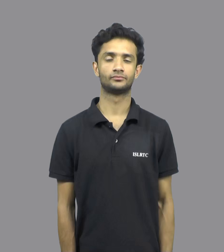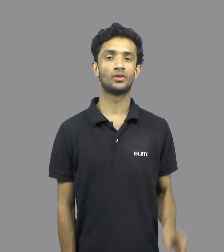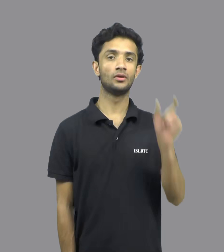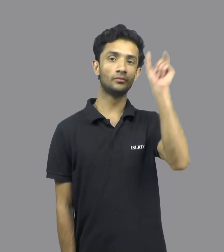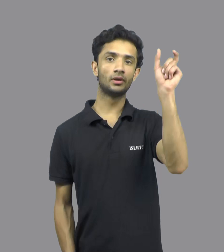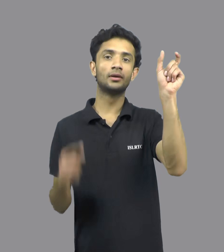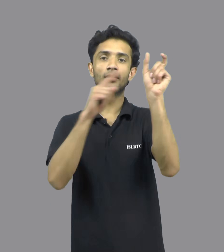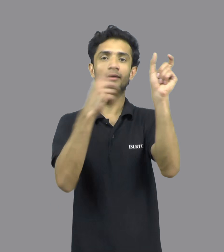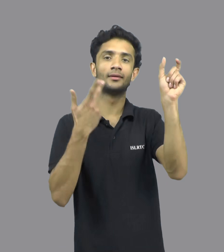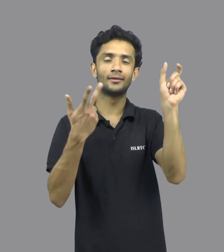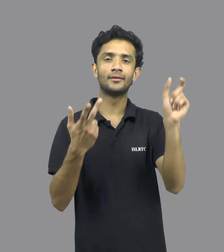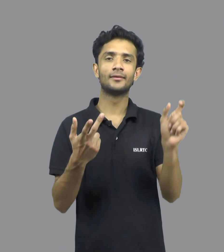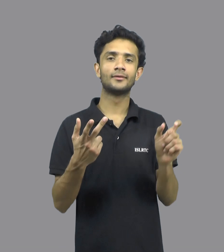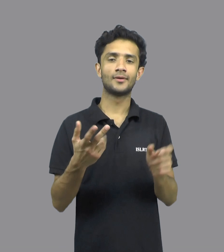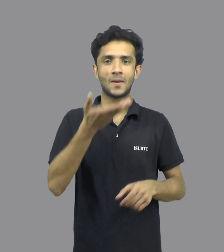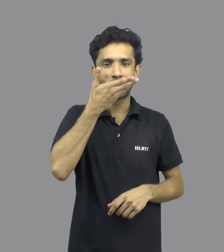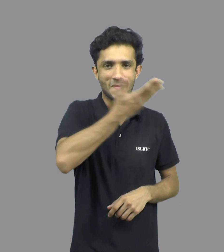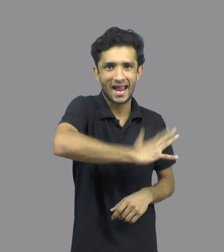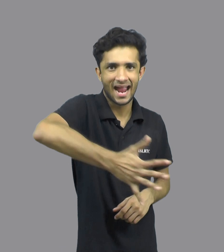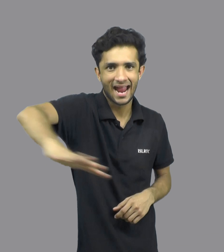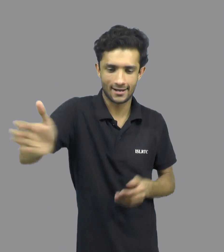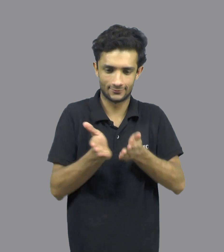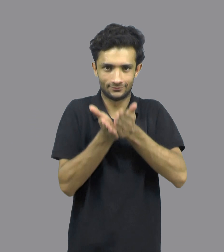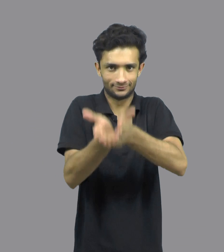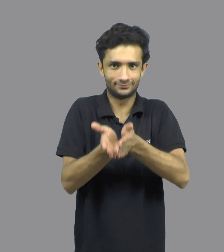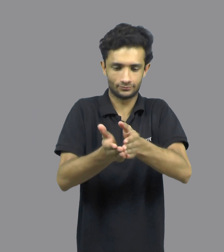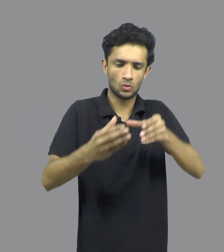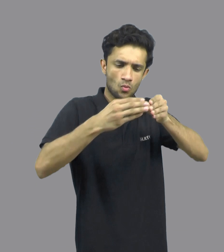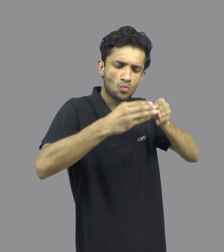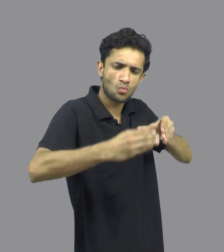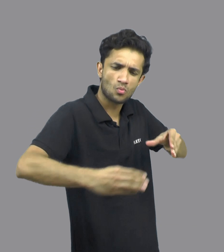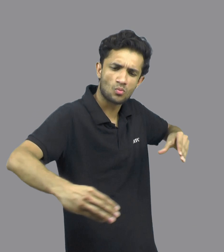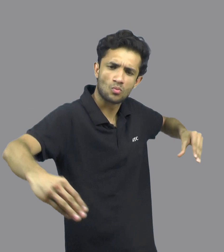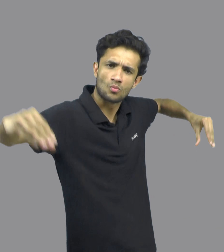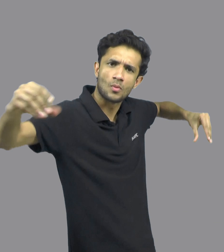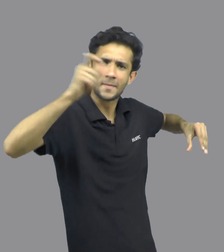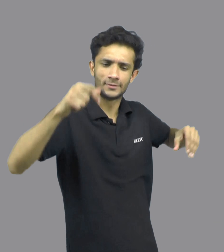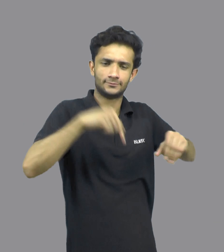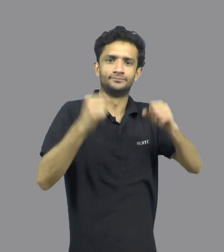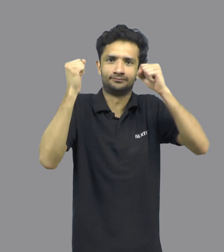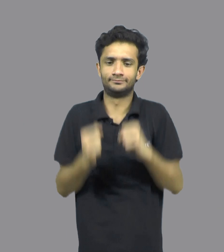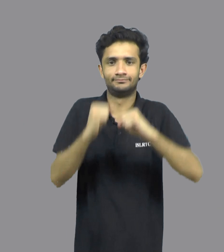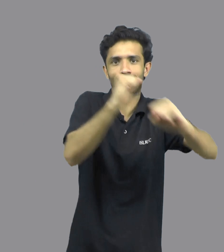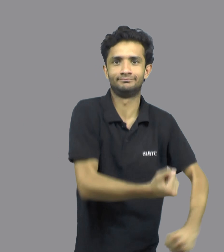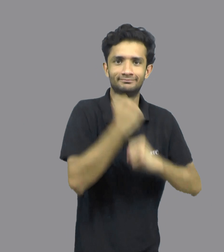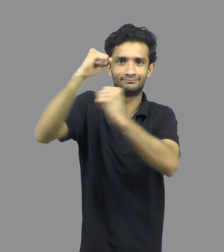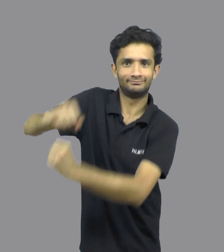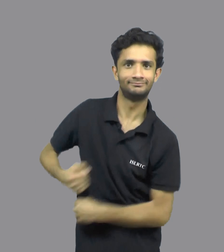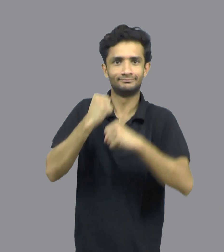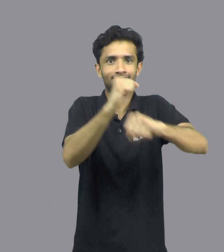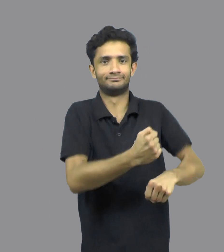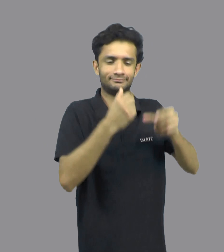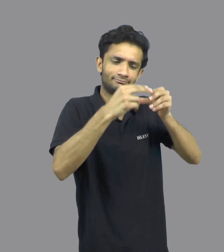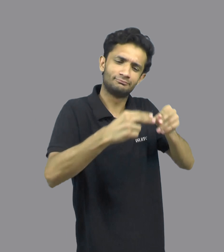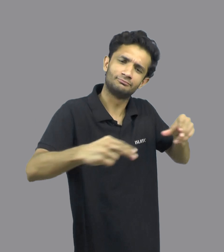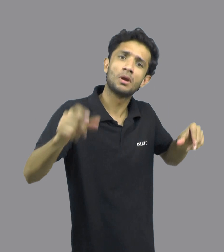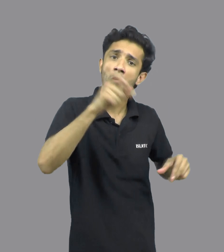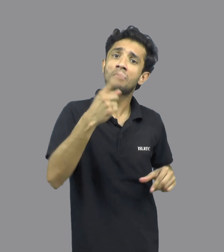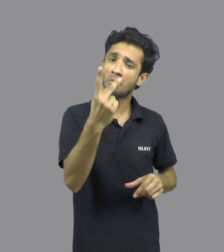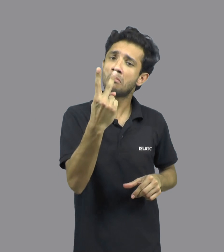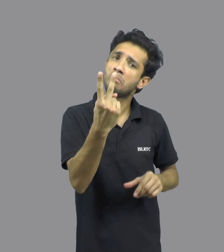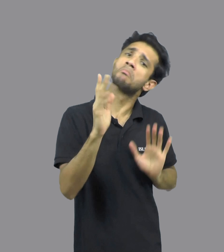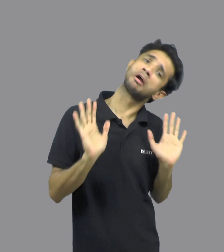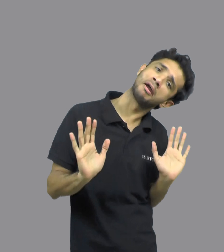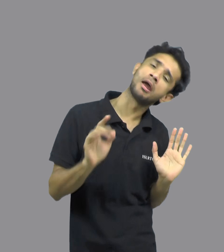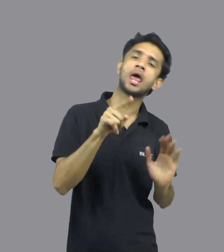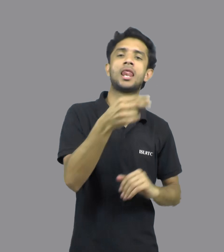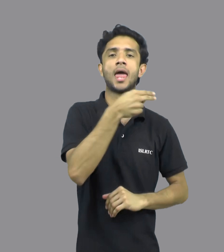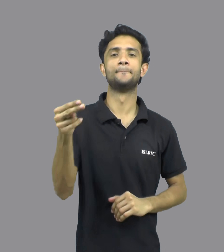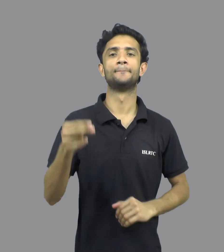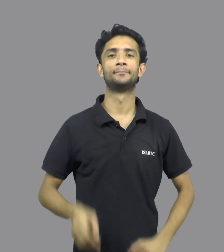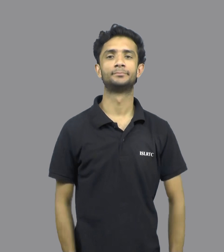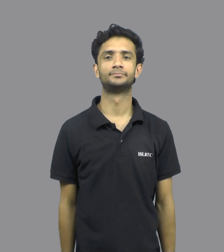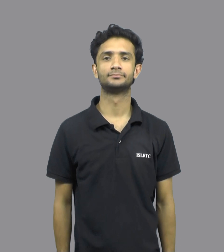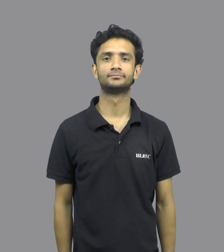Kayak